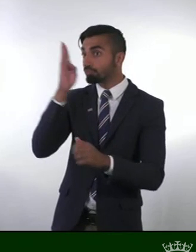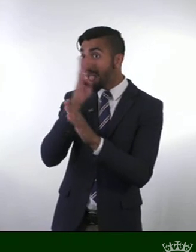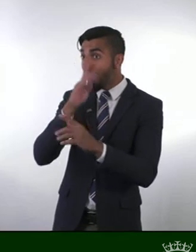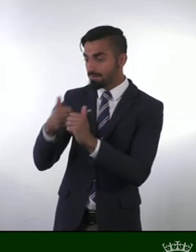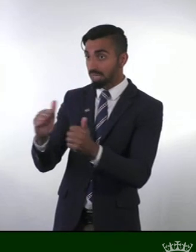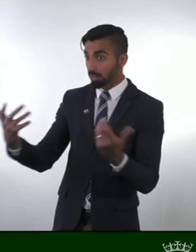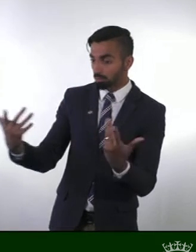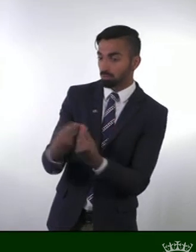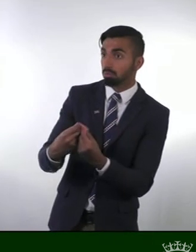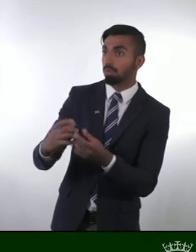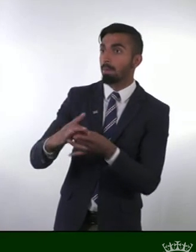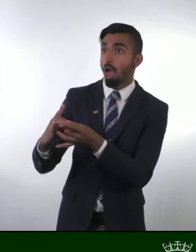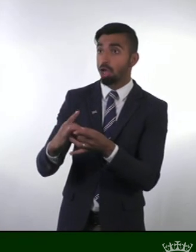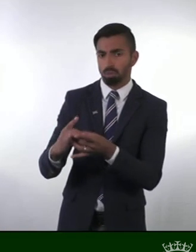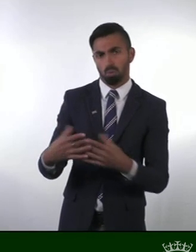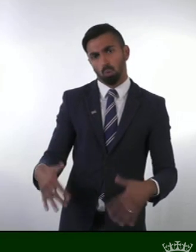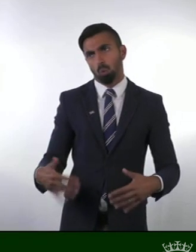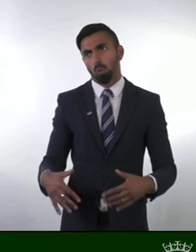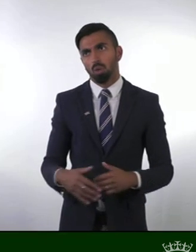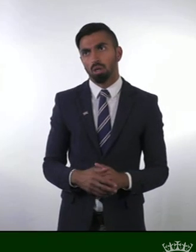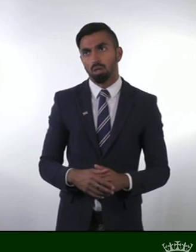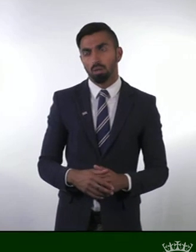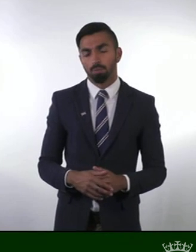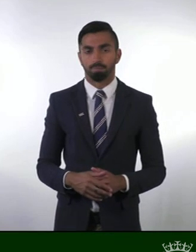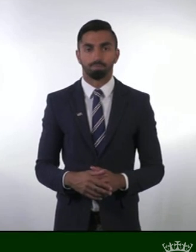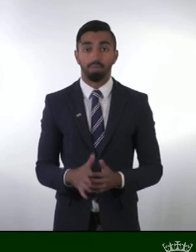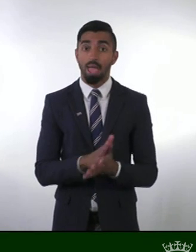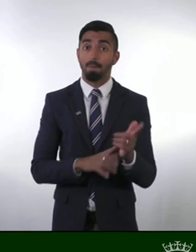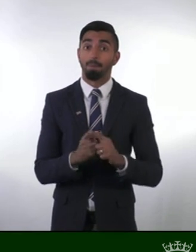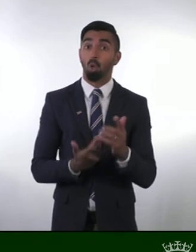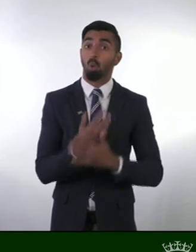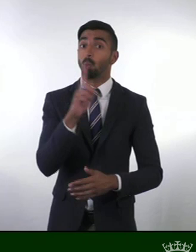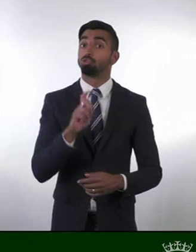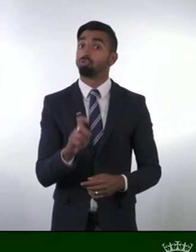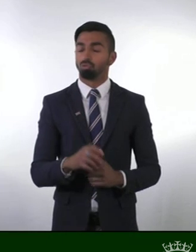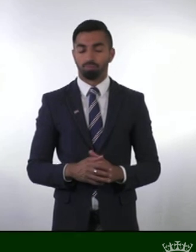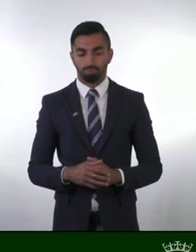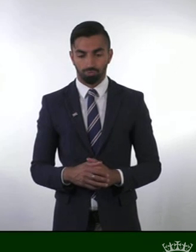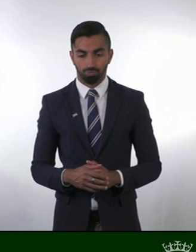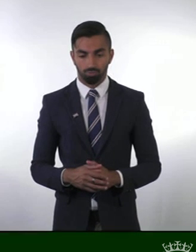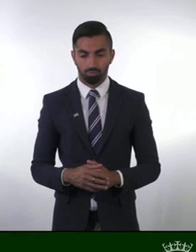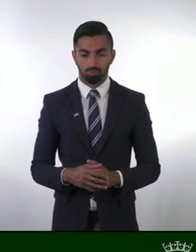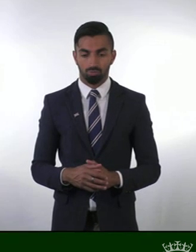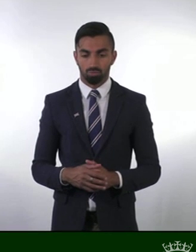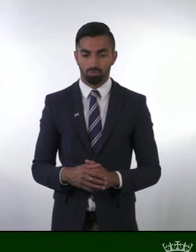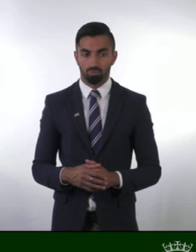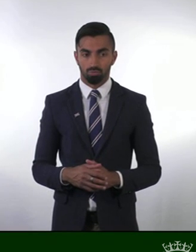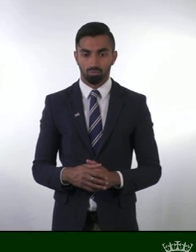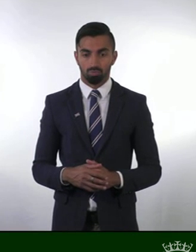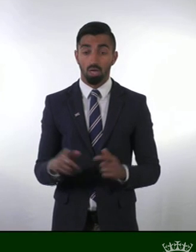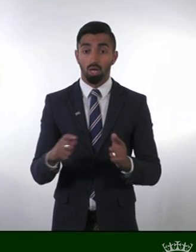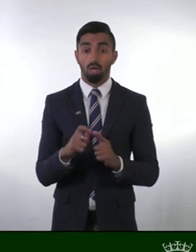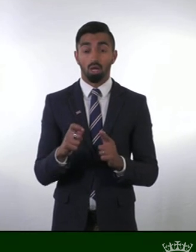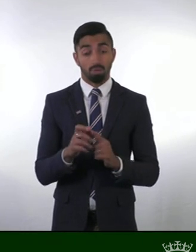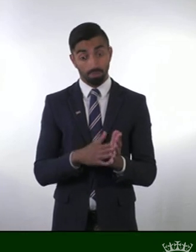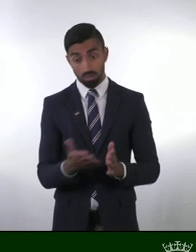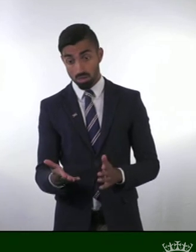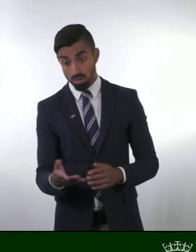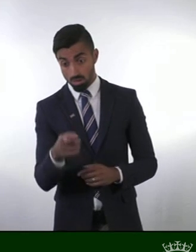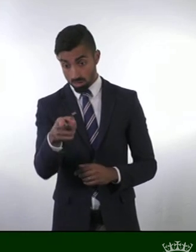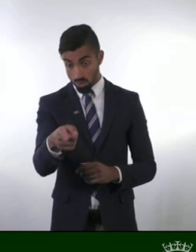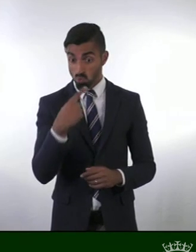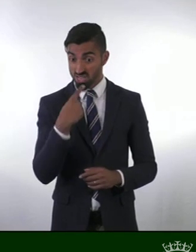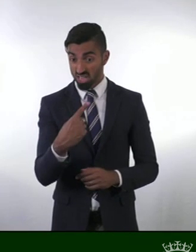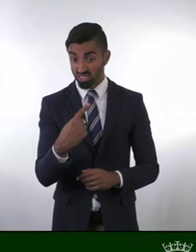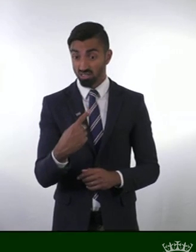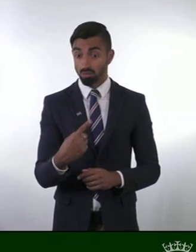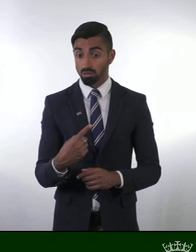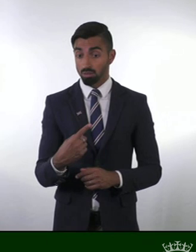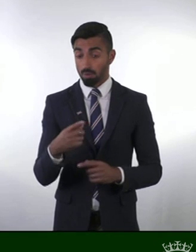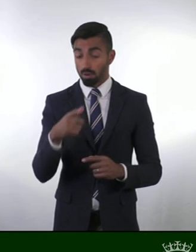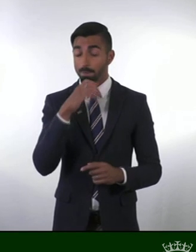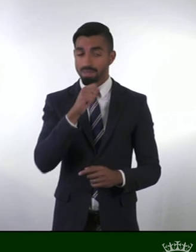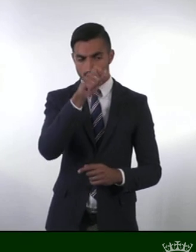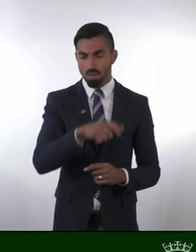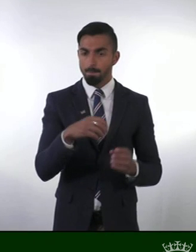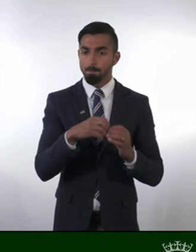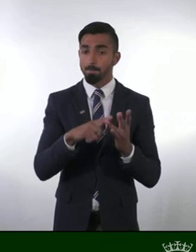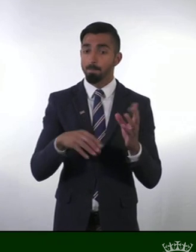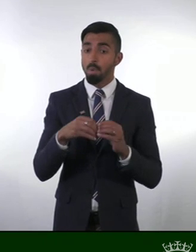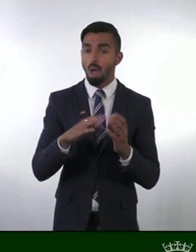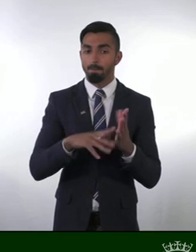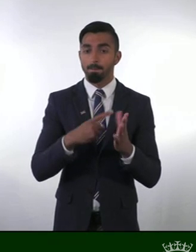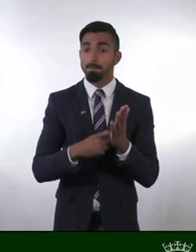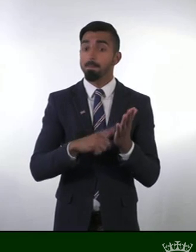Many happy returns, Mr Speaker. “Today they say that we are free, only to be chained in poverty”—not my words, but the words of Bob Marley in 1973.